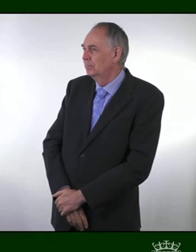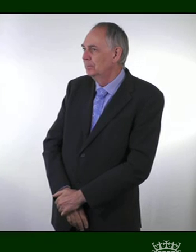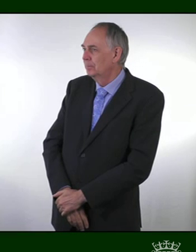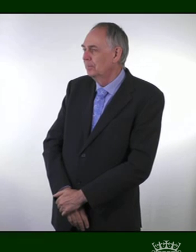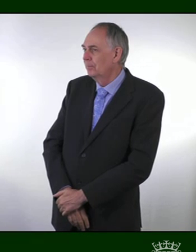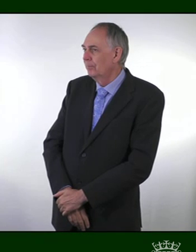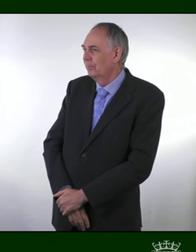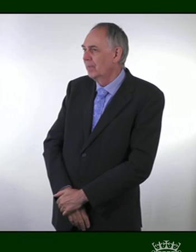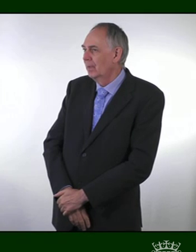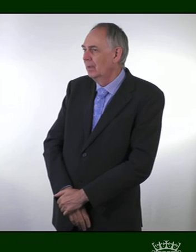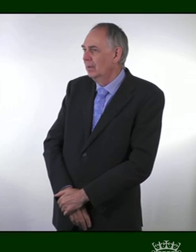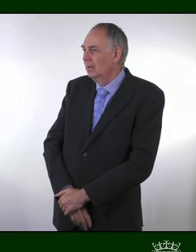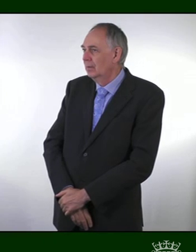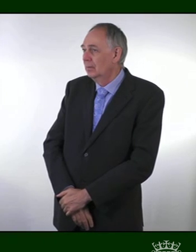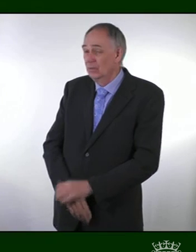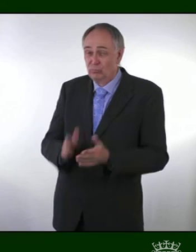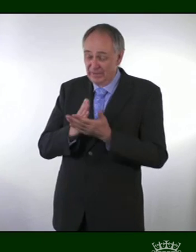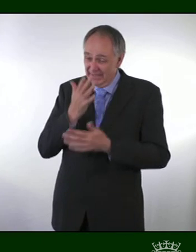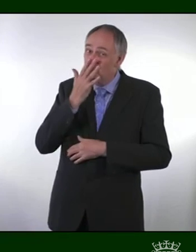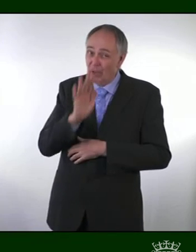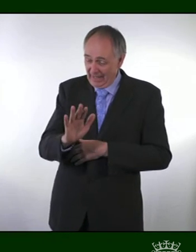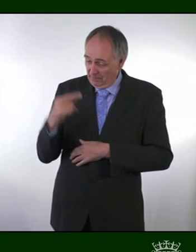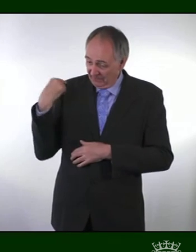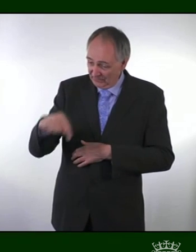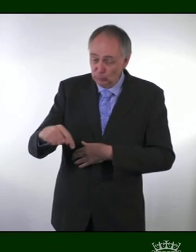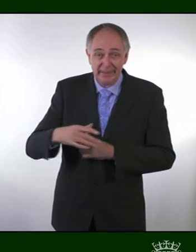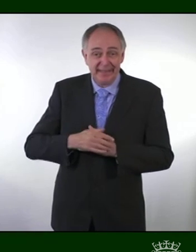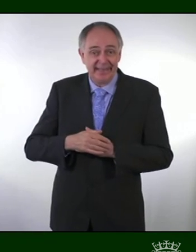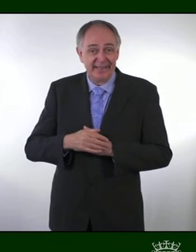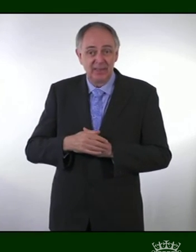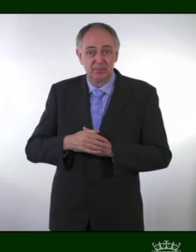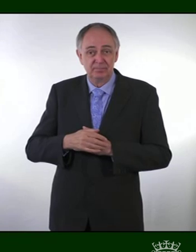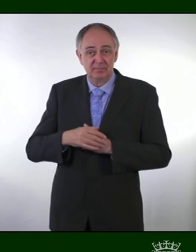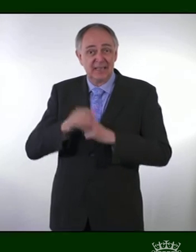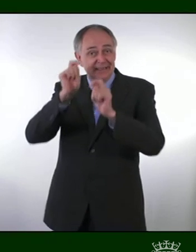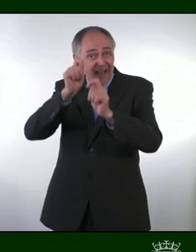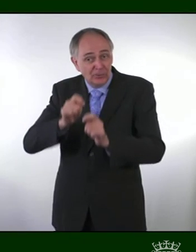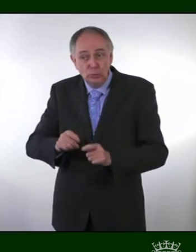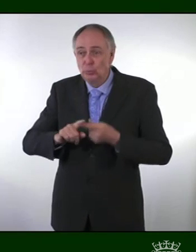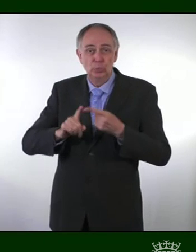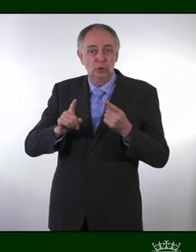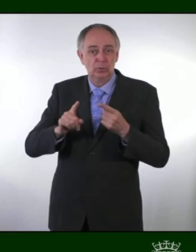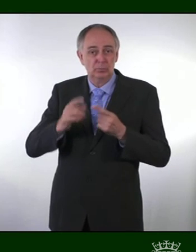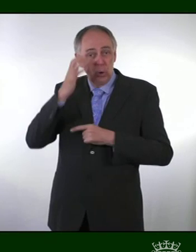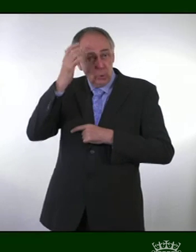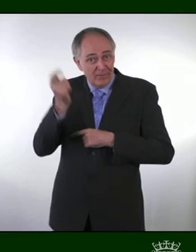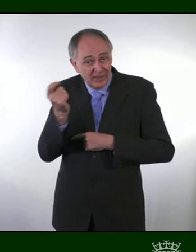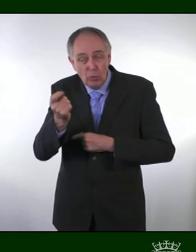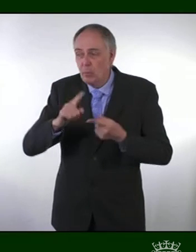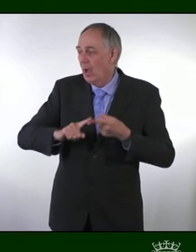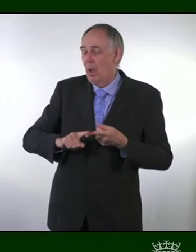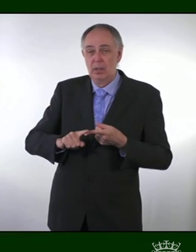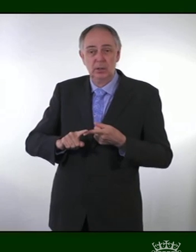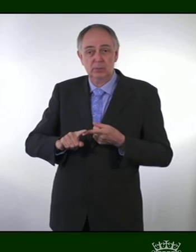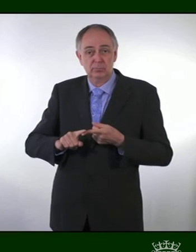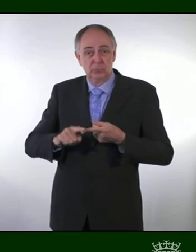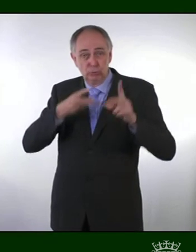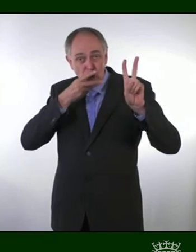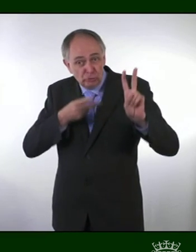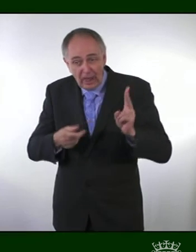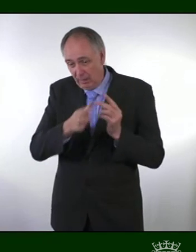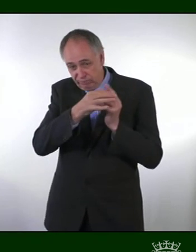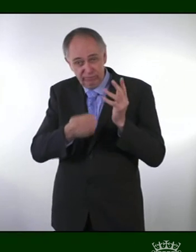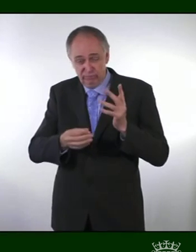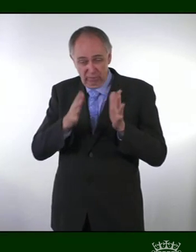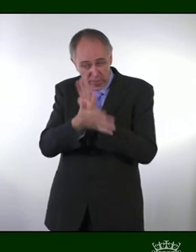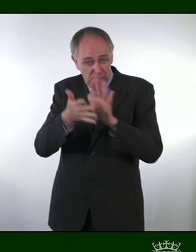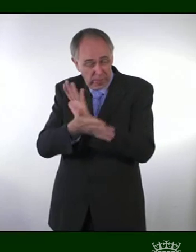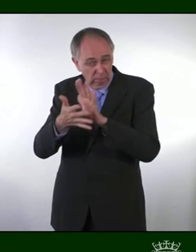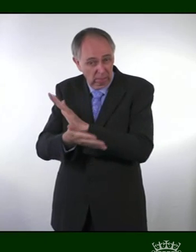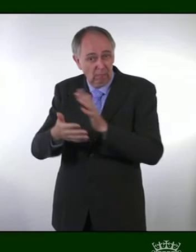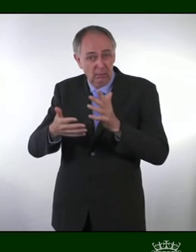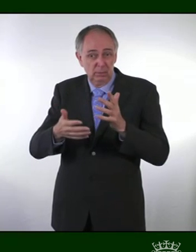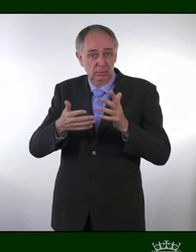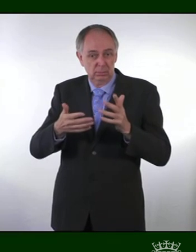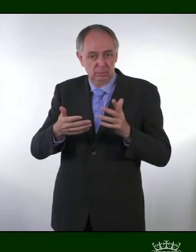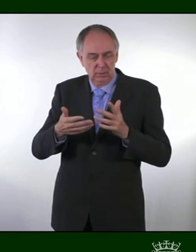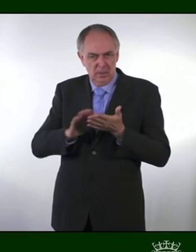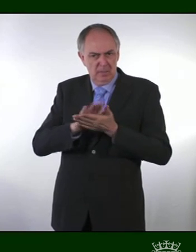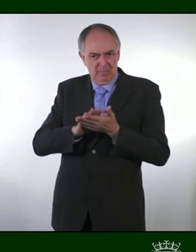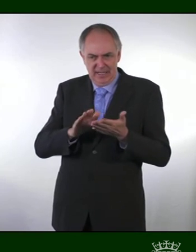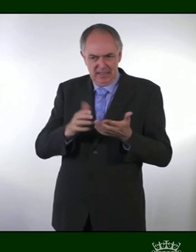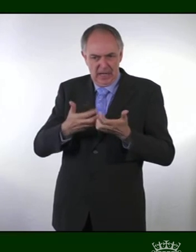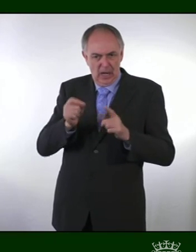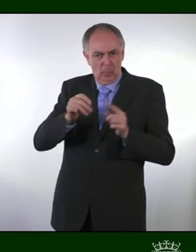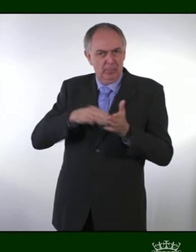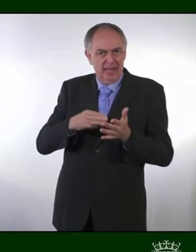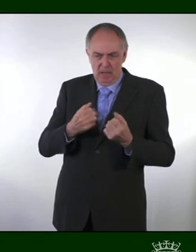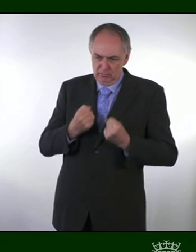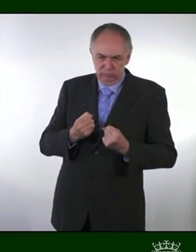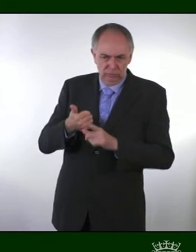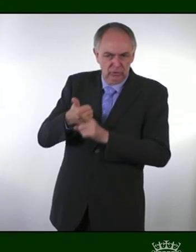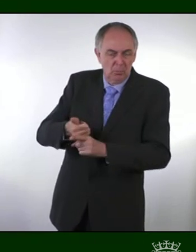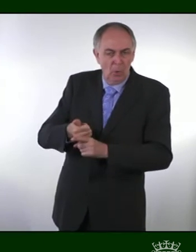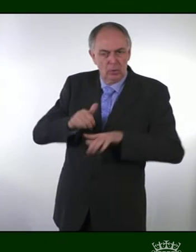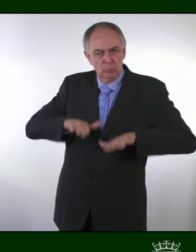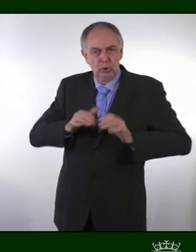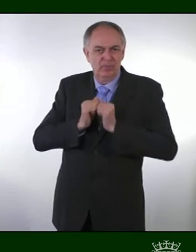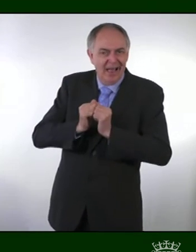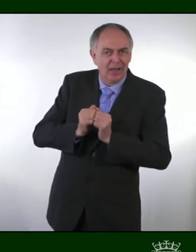Following the disgraceful events of the last week, with folks defacing national monuments, including Churchill and Queen Victoria, and offending the memory of hero PC Keith Palmer, what will the Prime Minister do to uphold British values and carry out the rule of law?